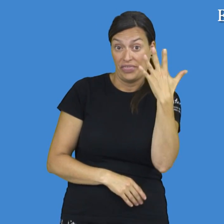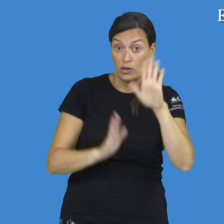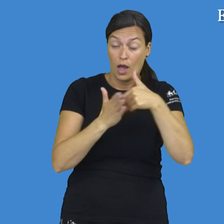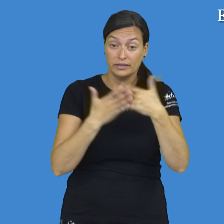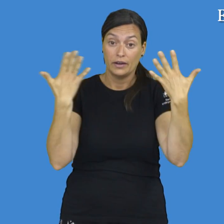hasta